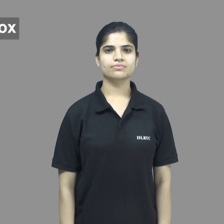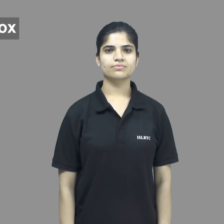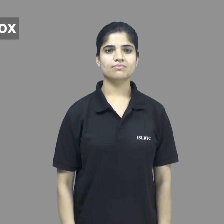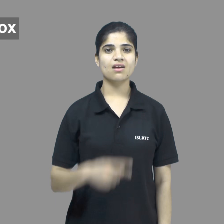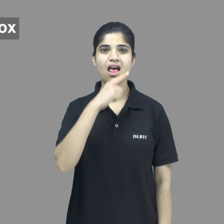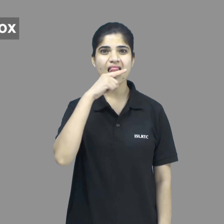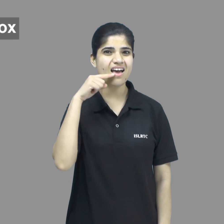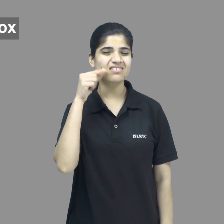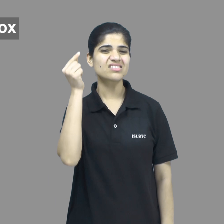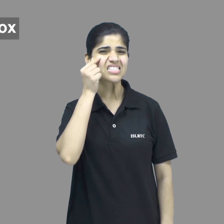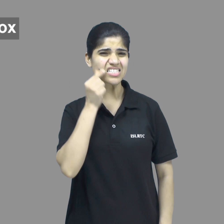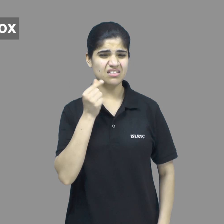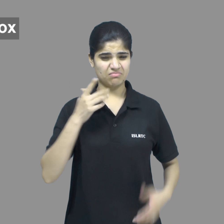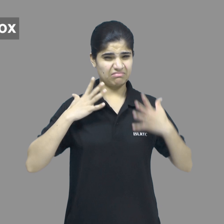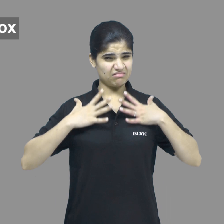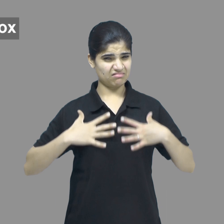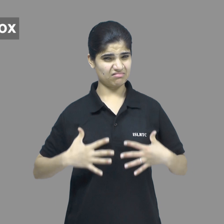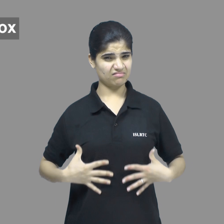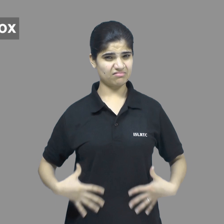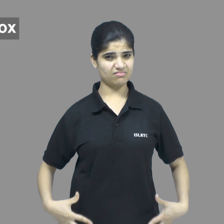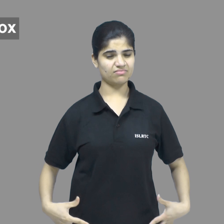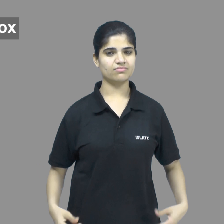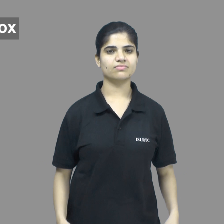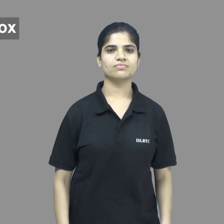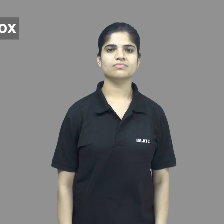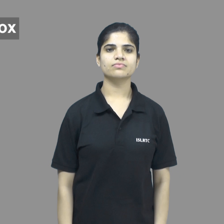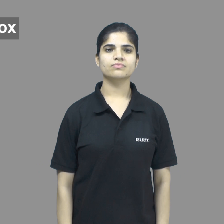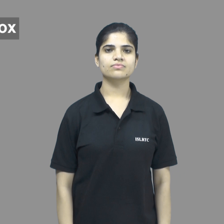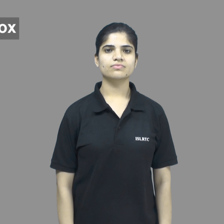Smallpox